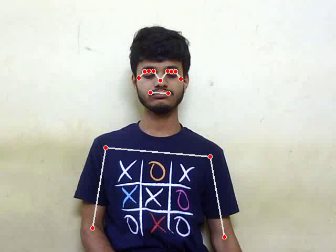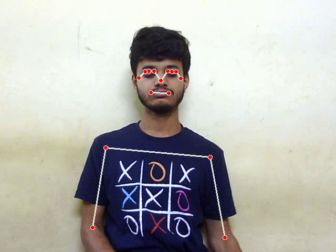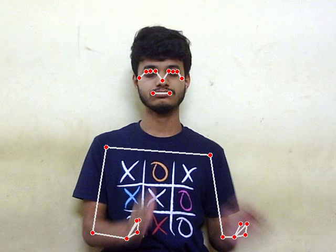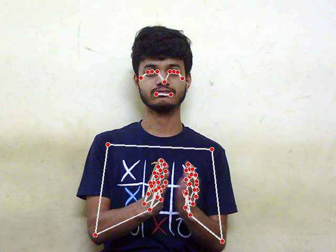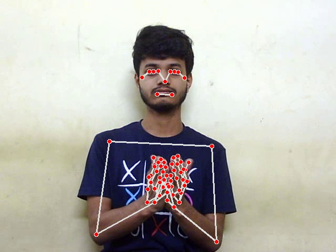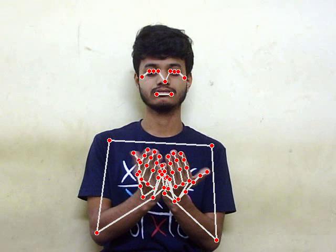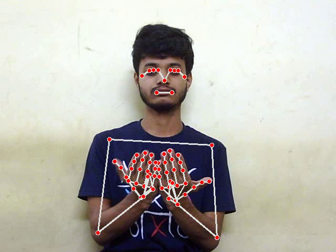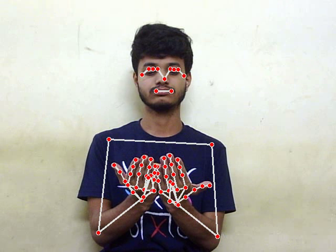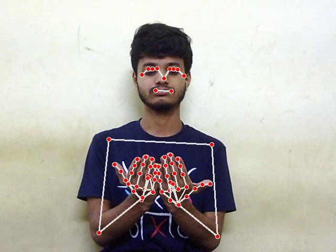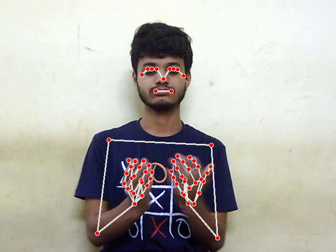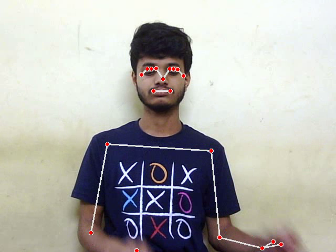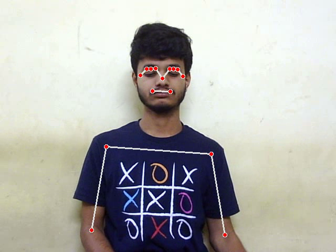book